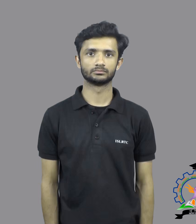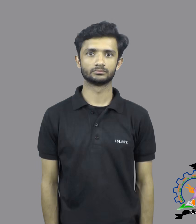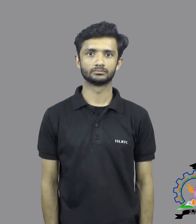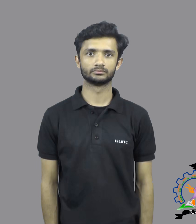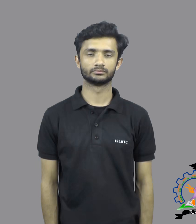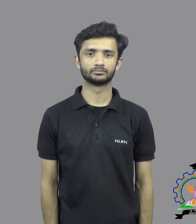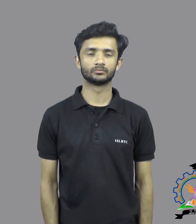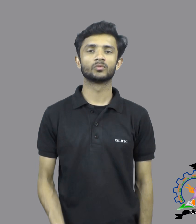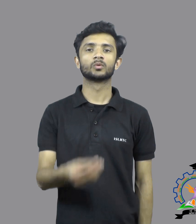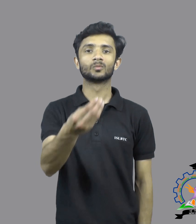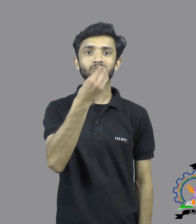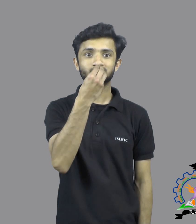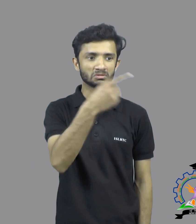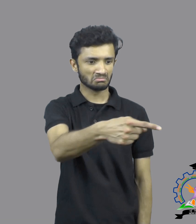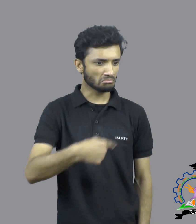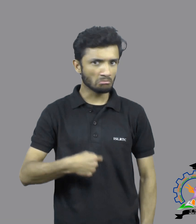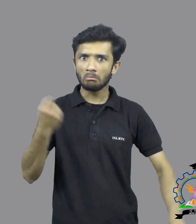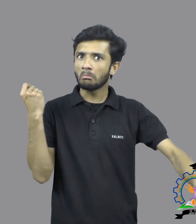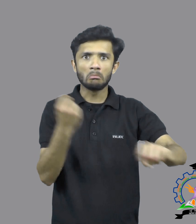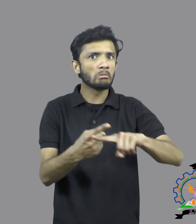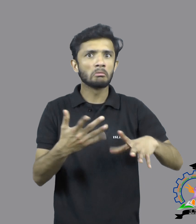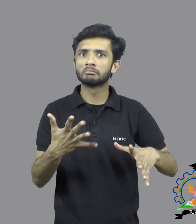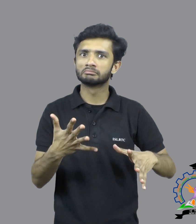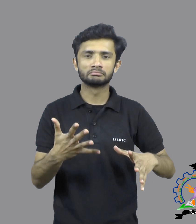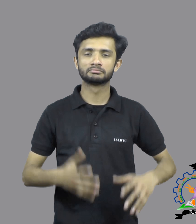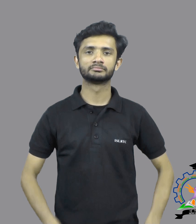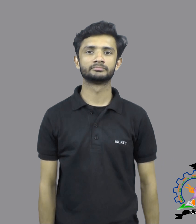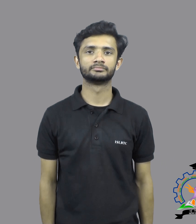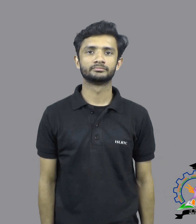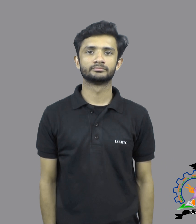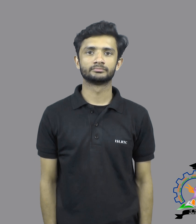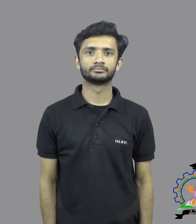Food Intolerance